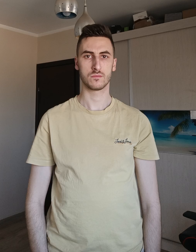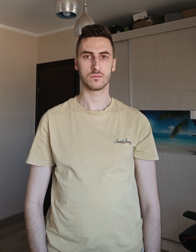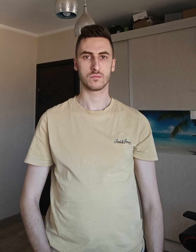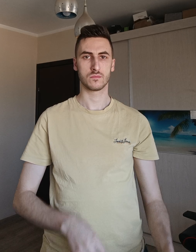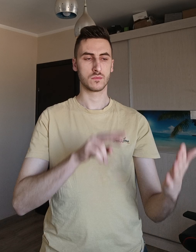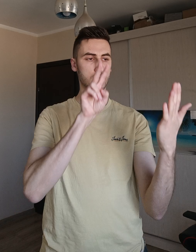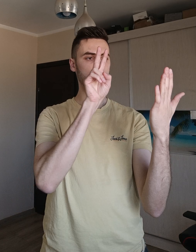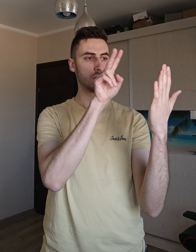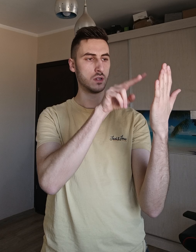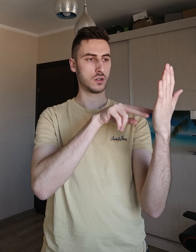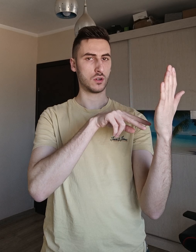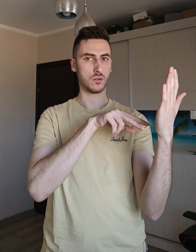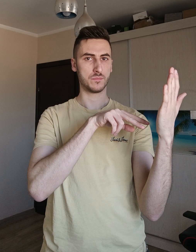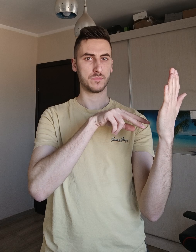לקרוא